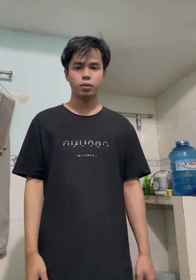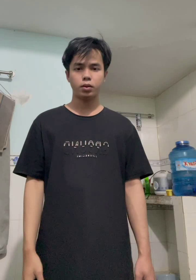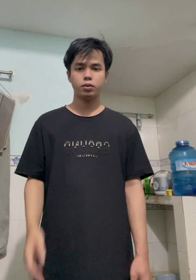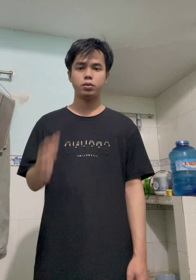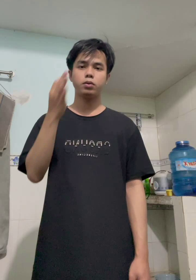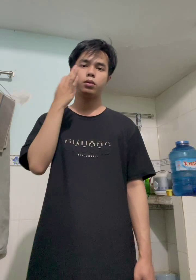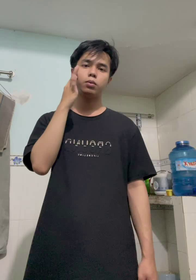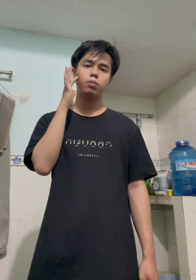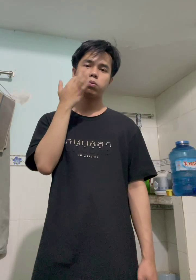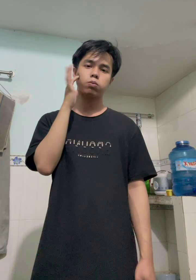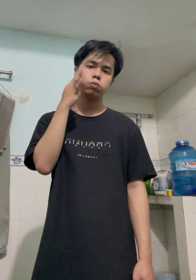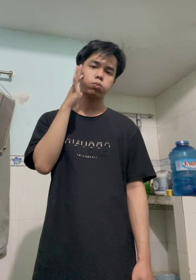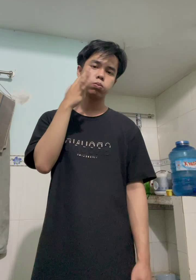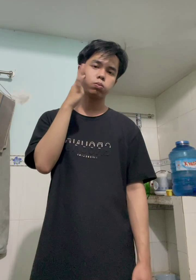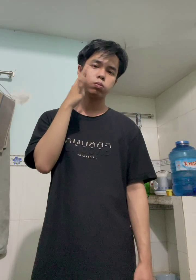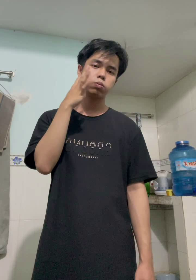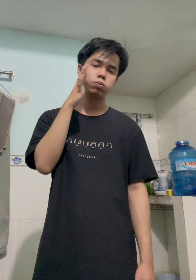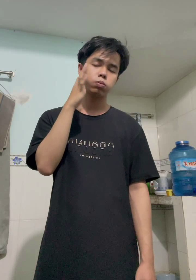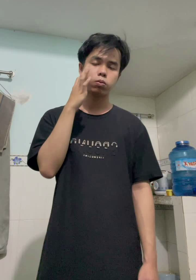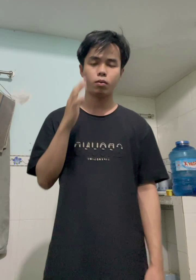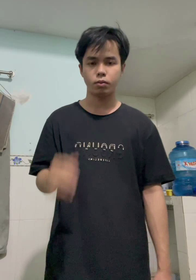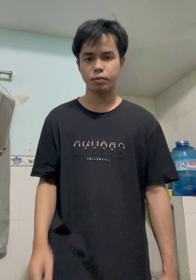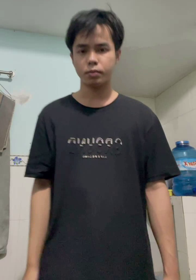kinh tom